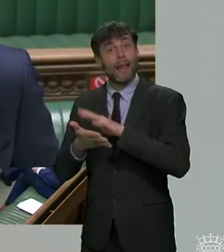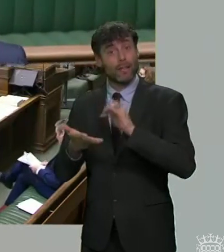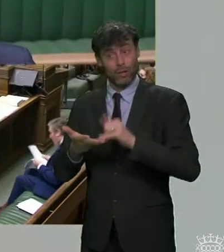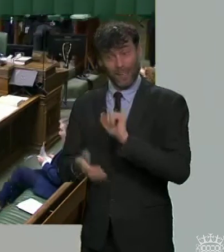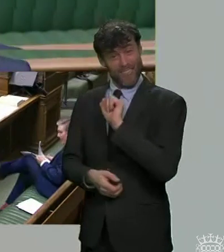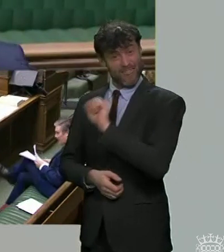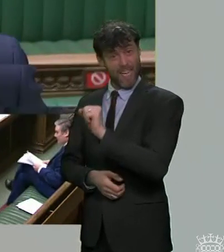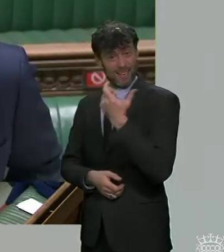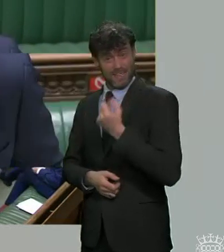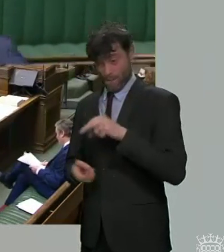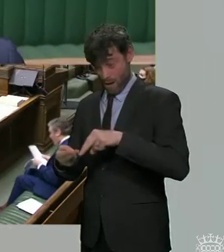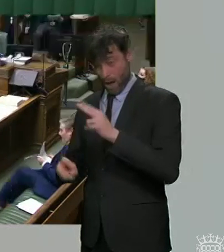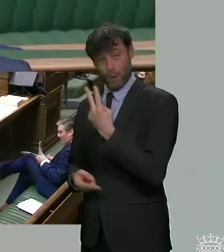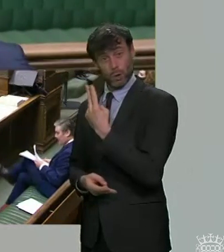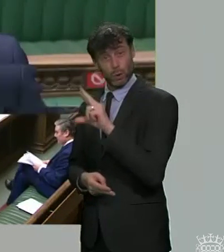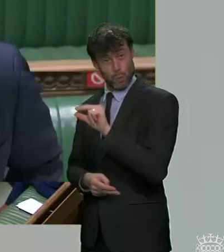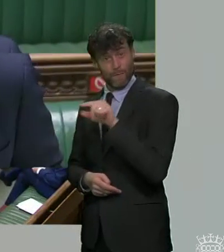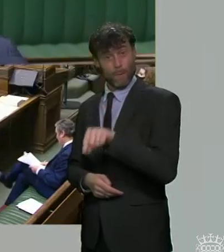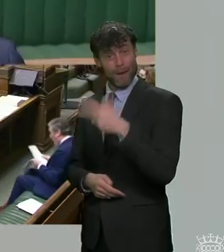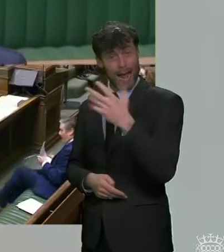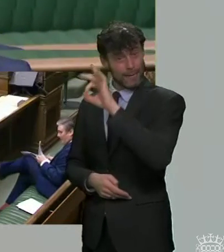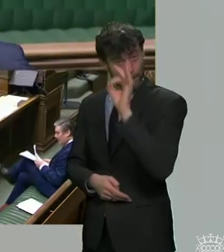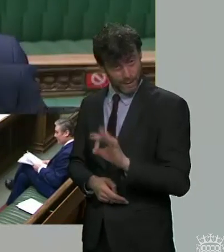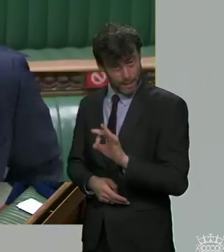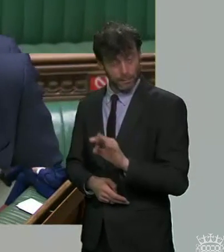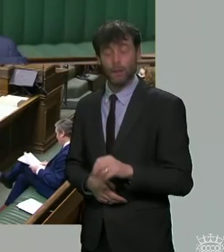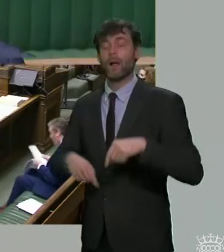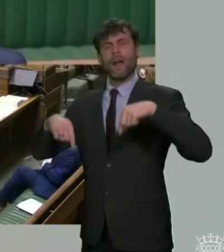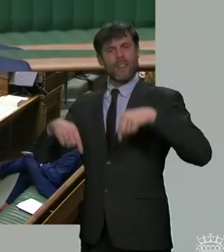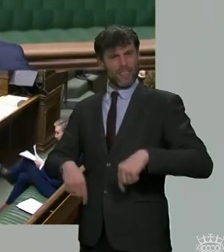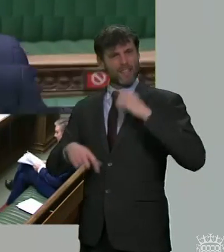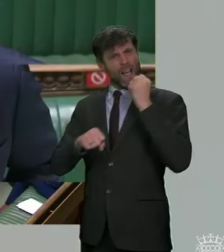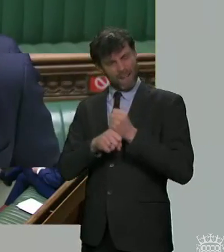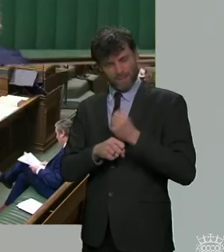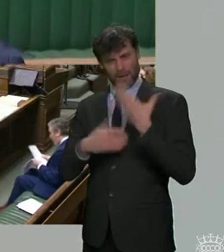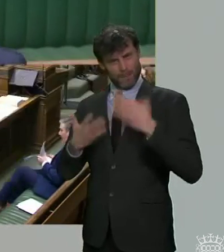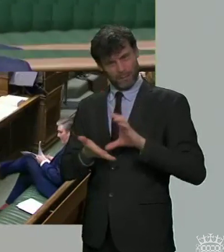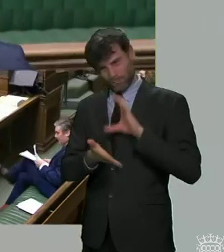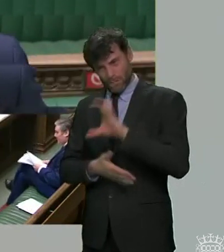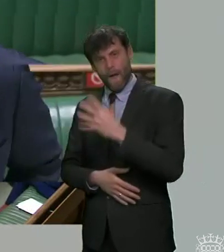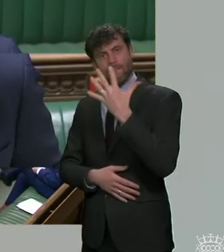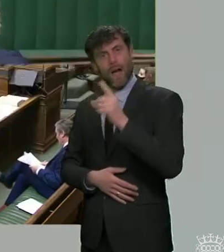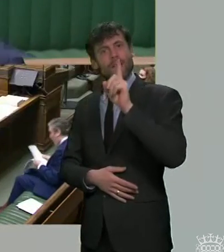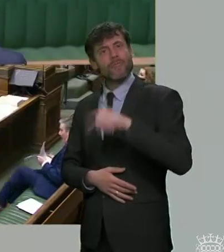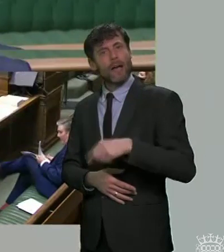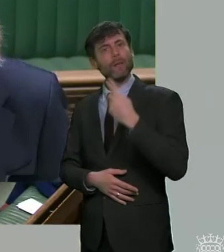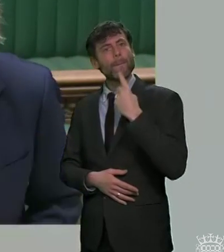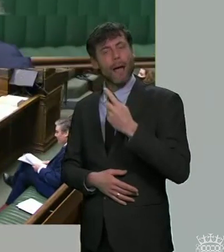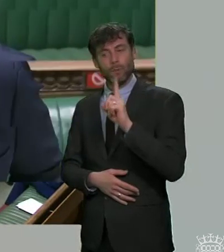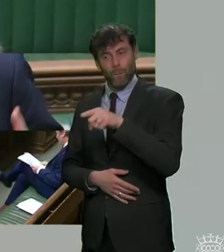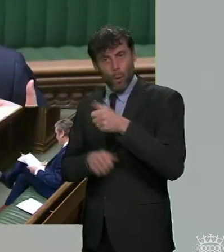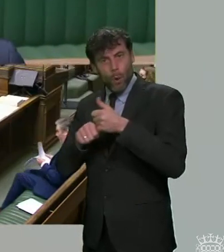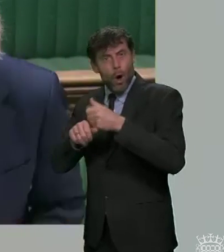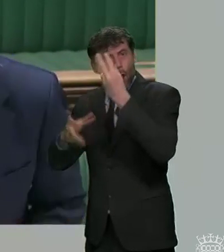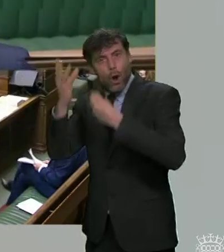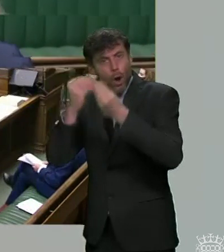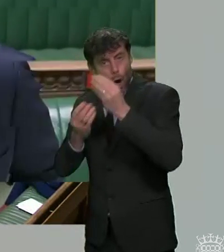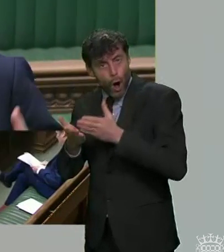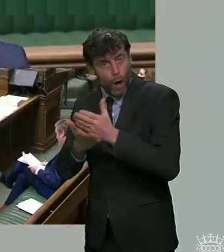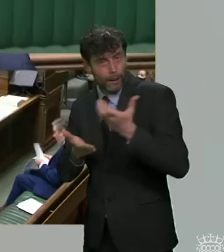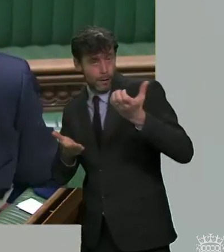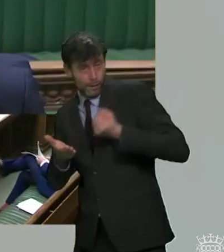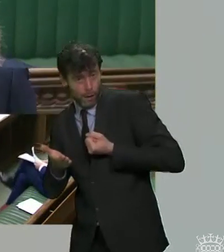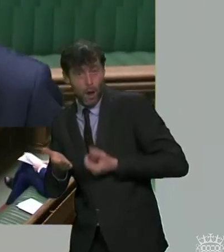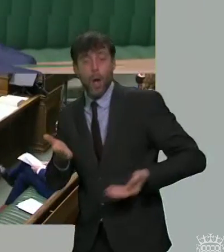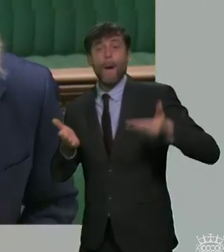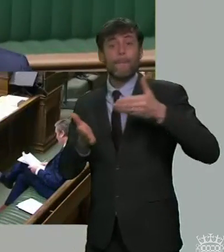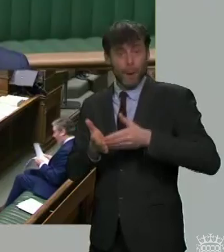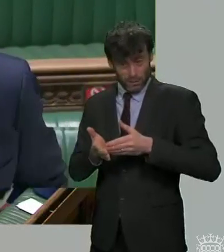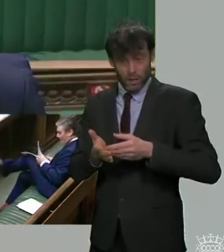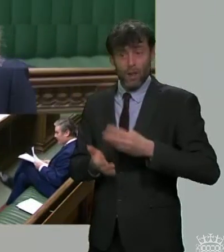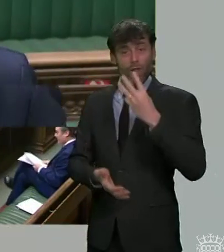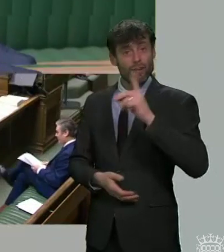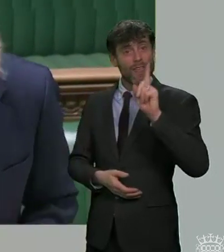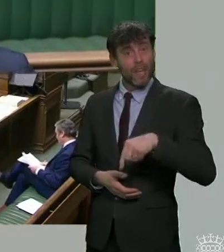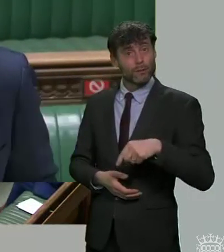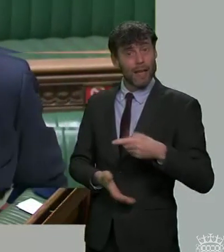They know that, in the past year, this Government have put another £5,000 bursary into the pockets of nurses, because we support them, as well as the £3,000 extra for training.